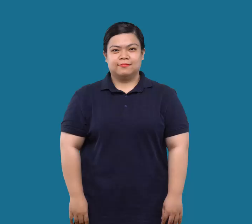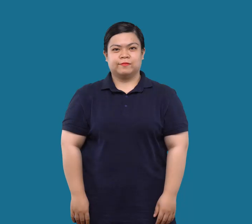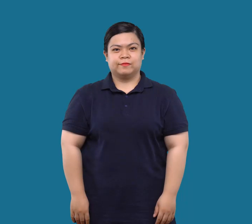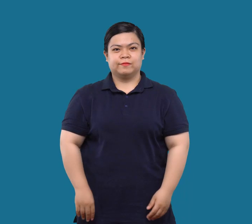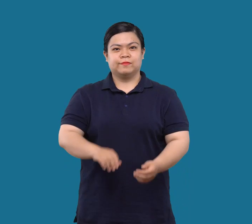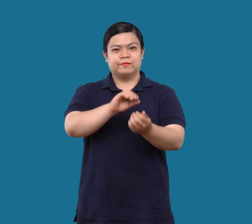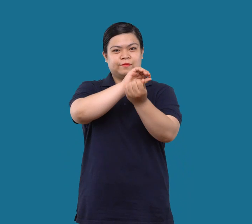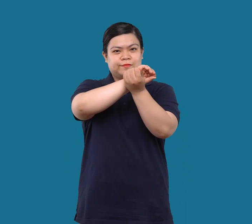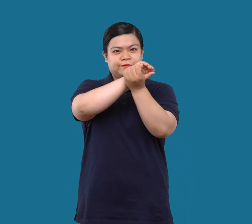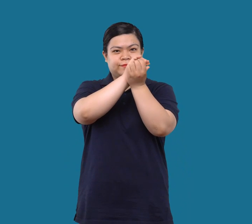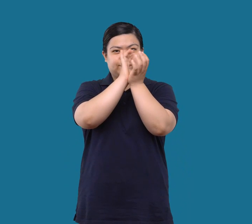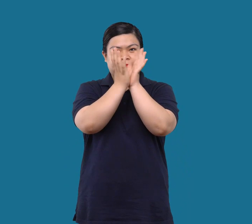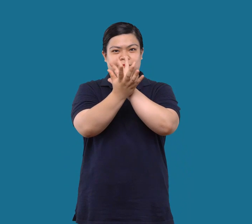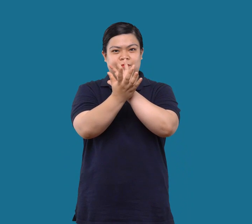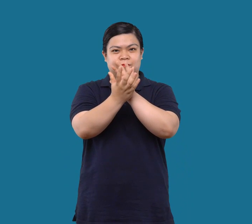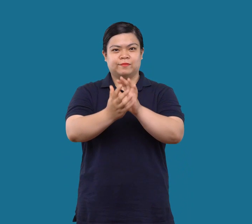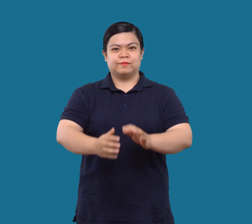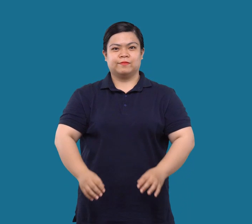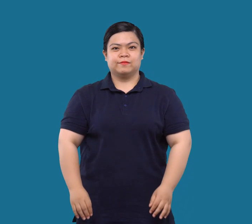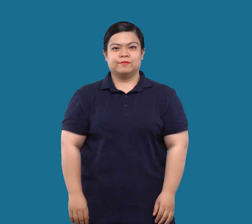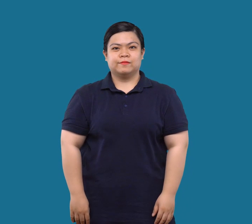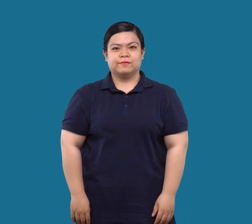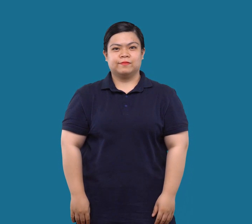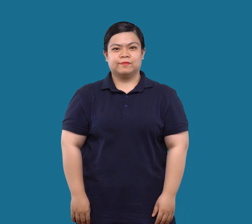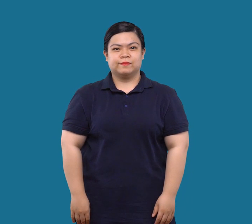hoa sen